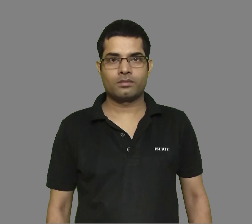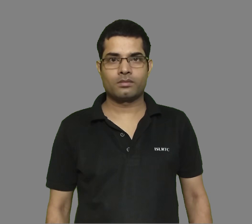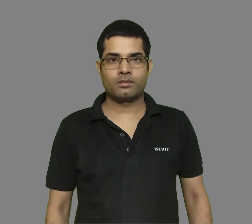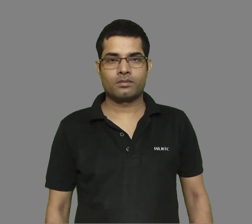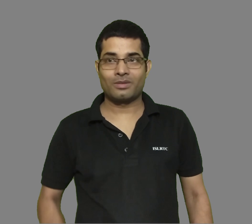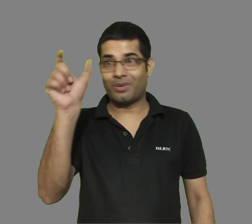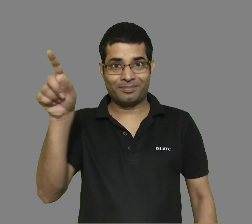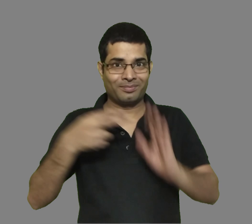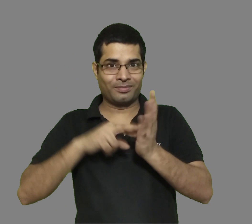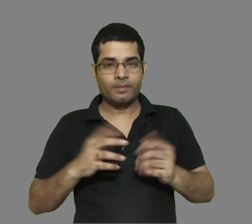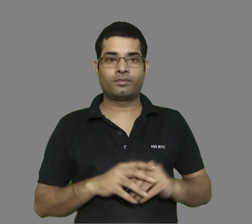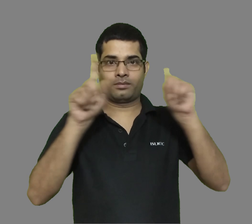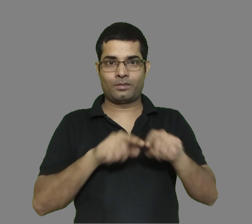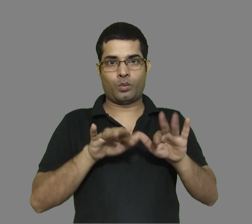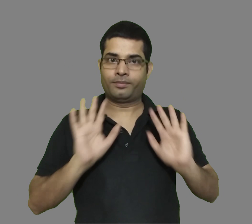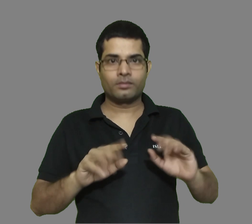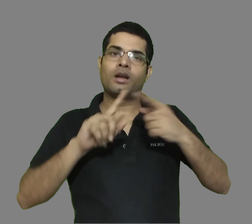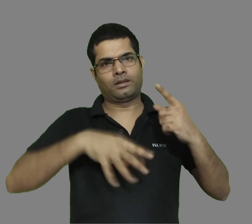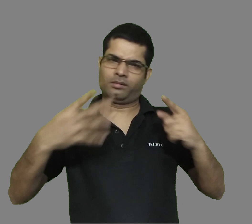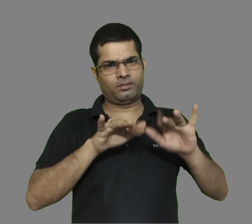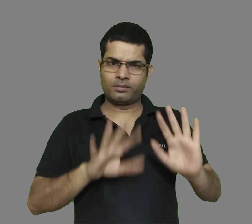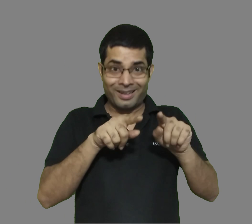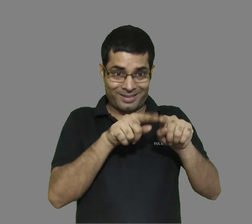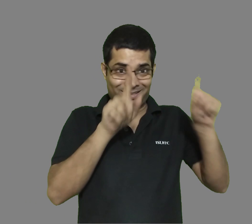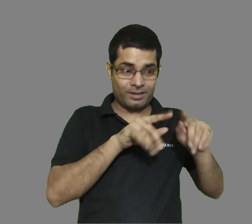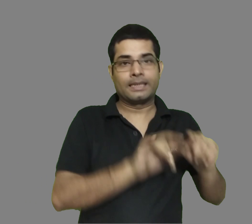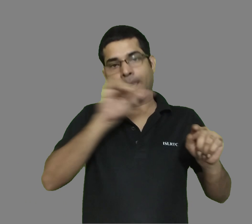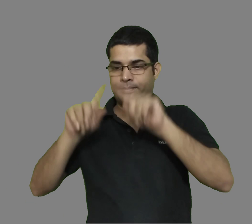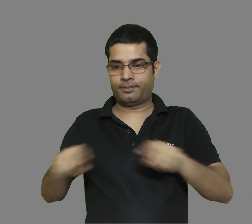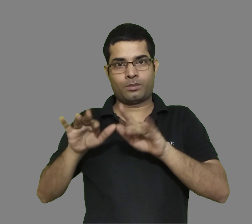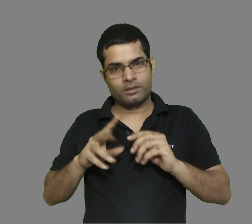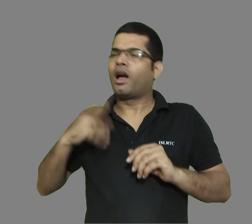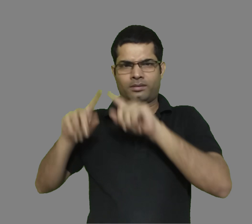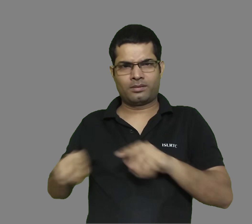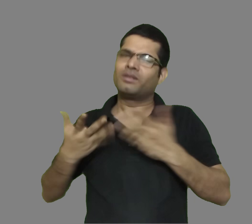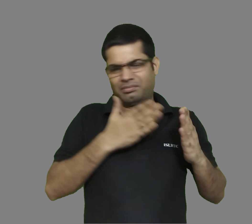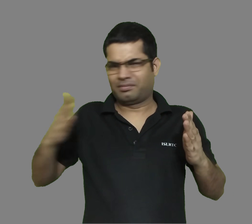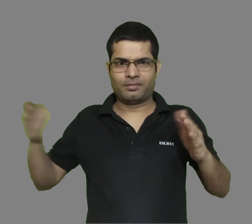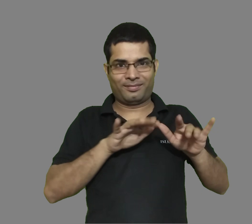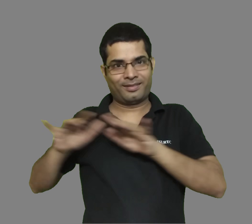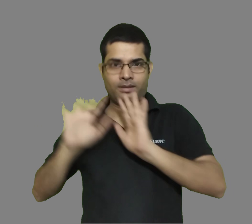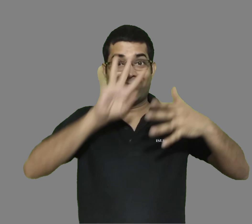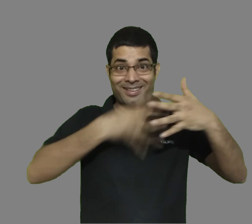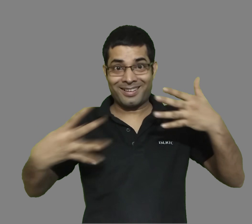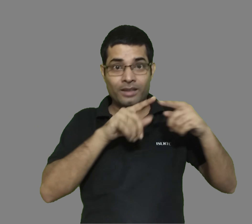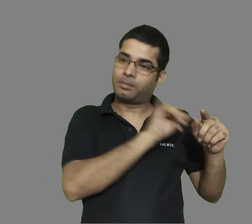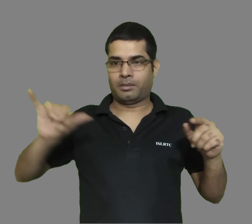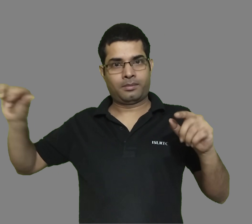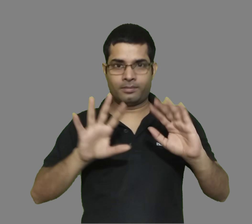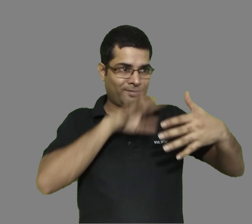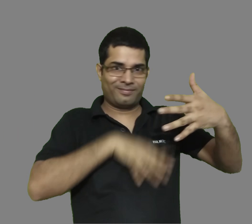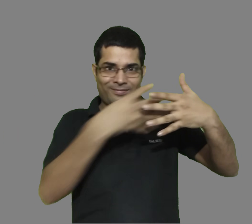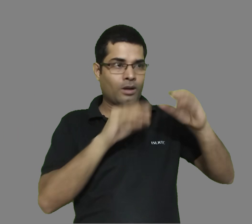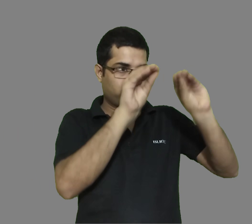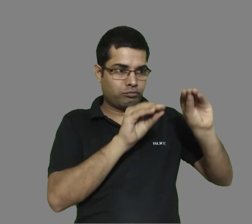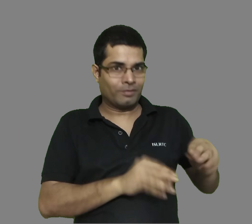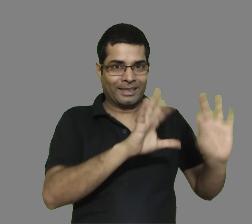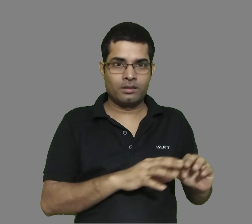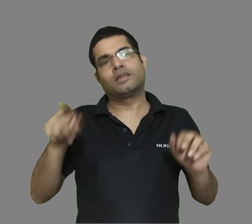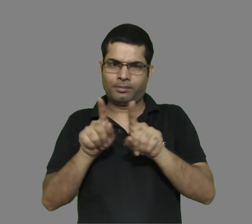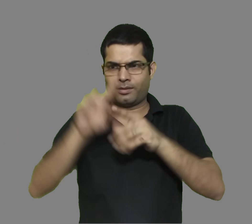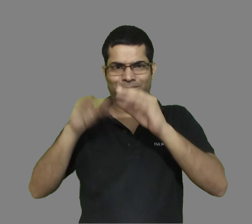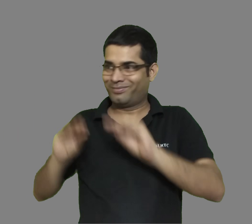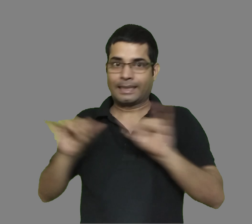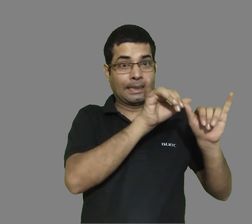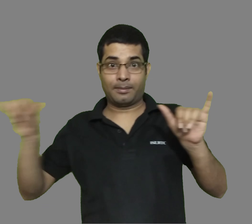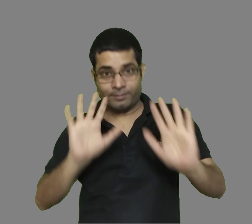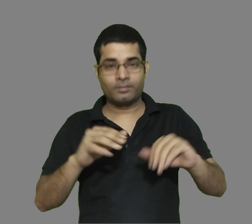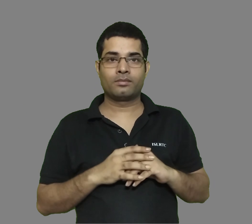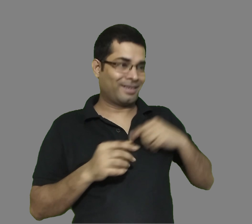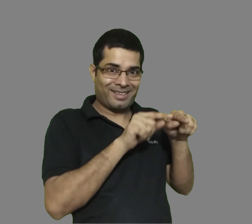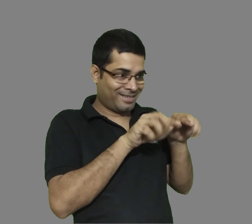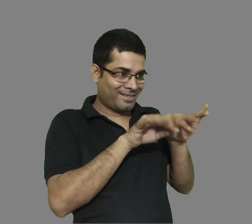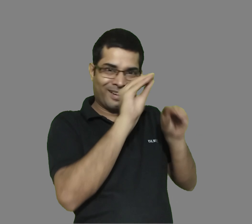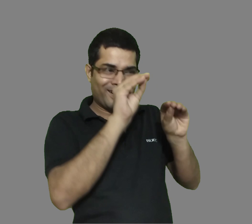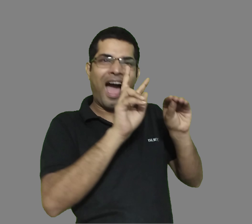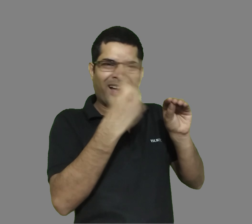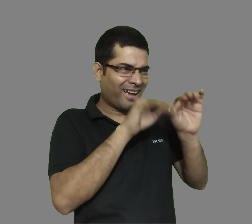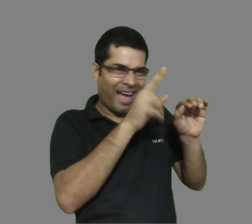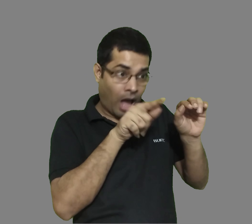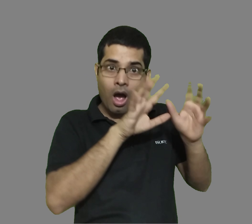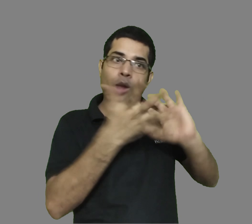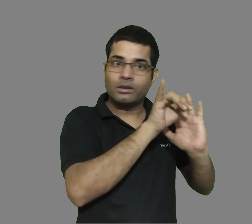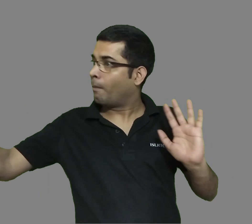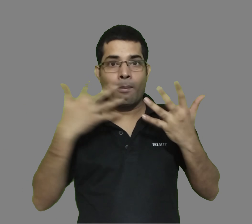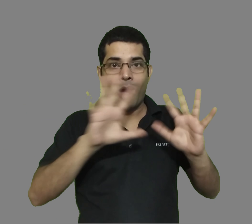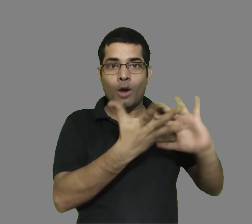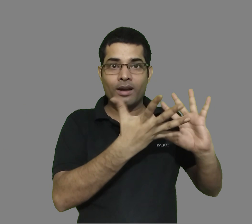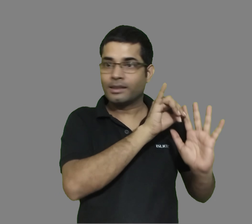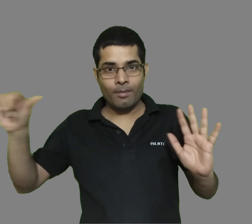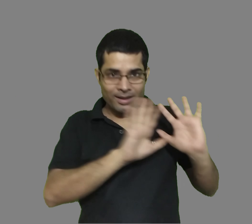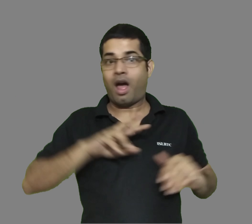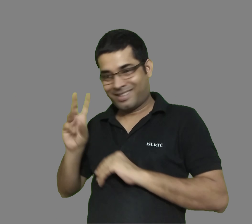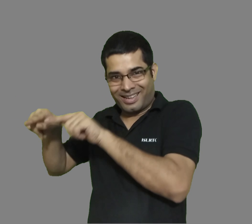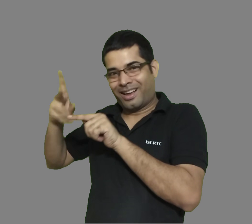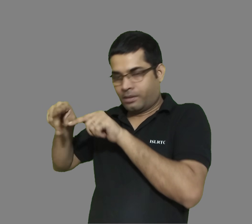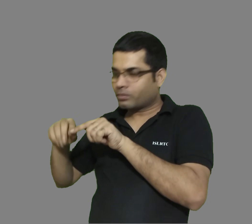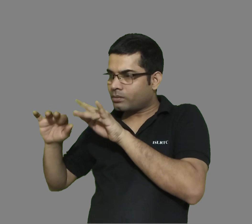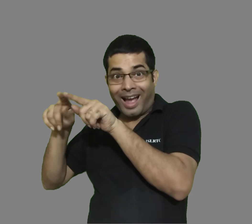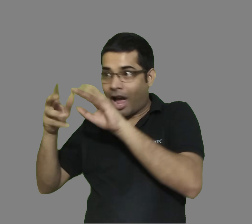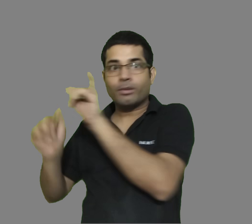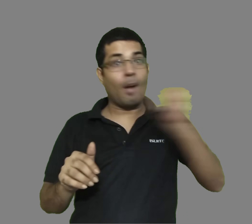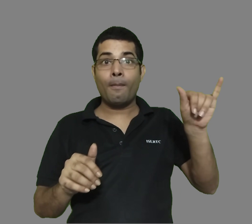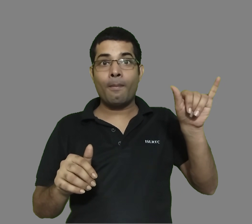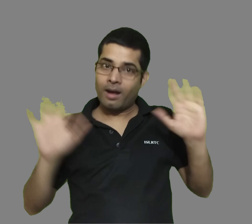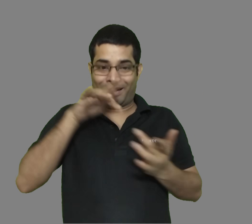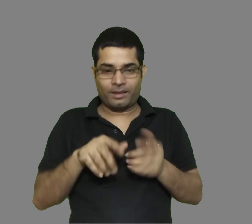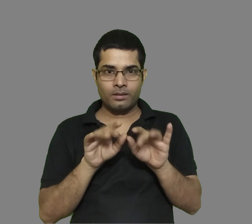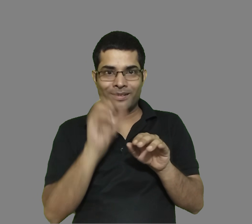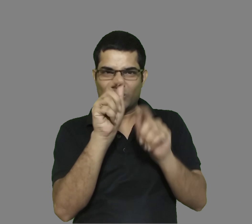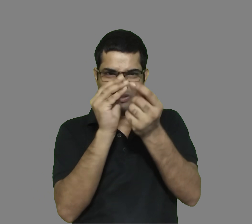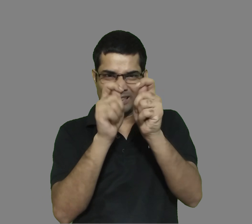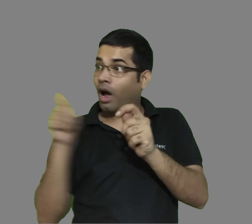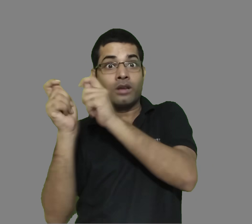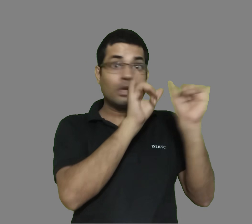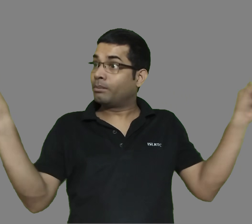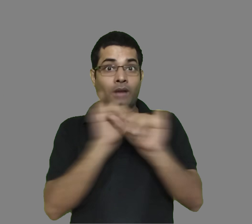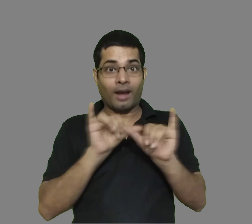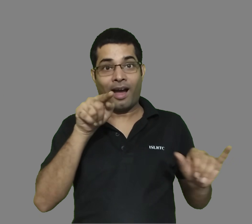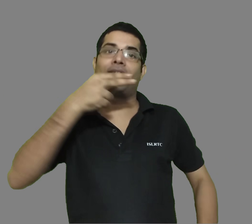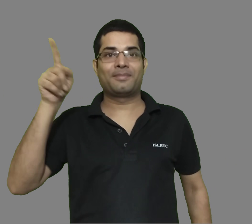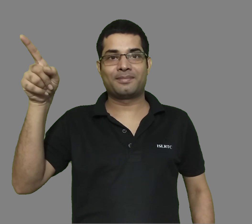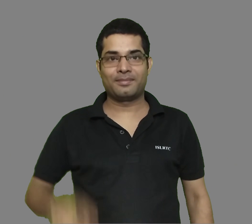Co authoring